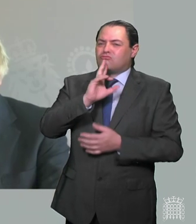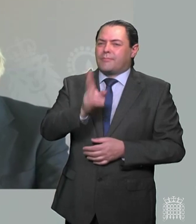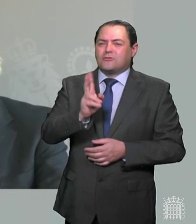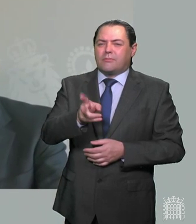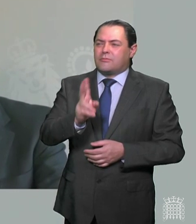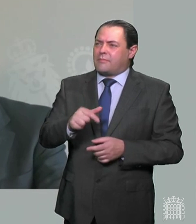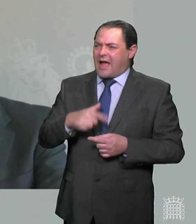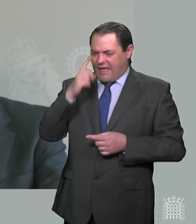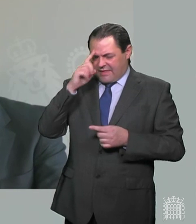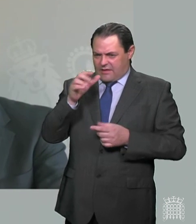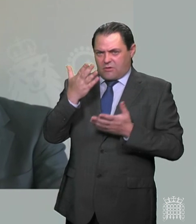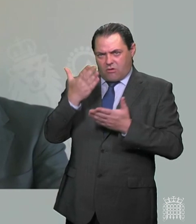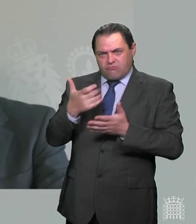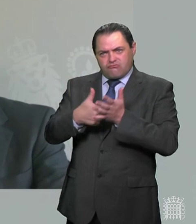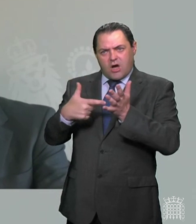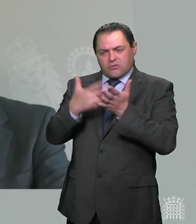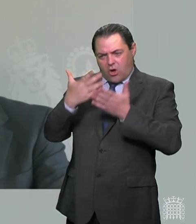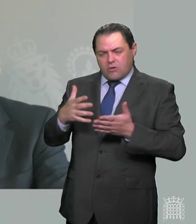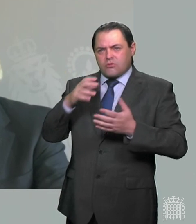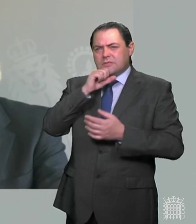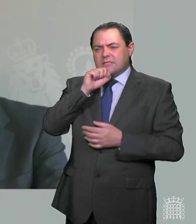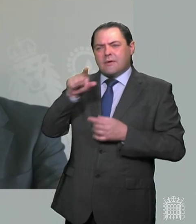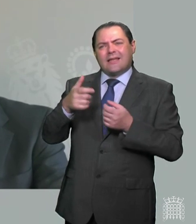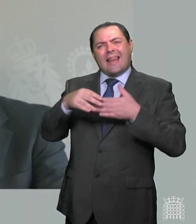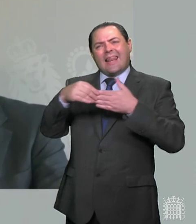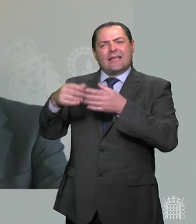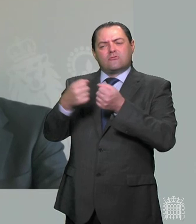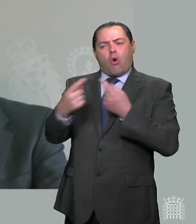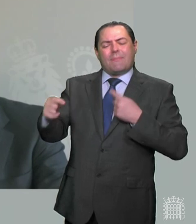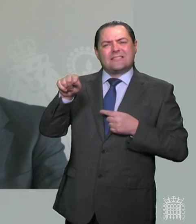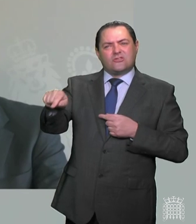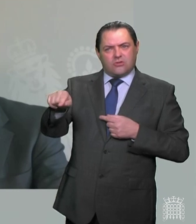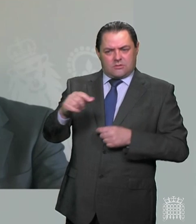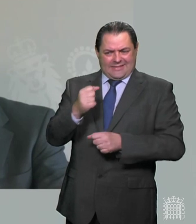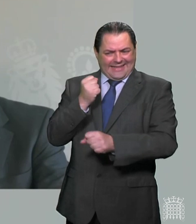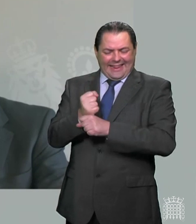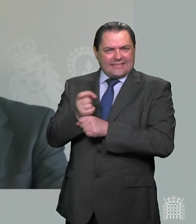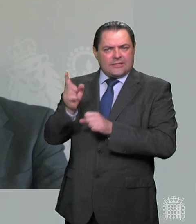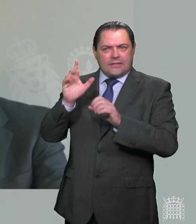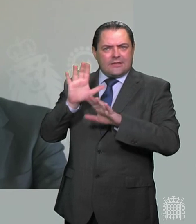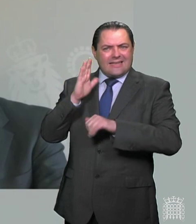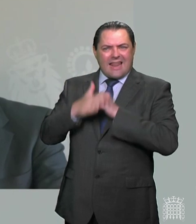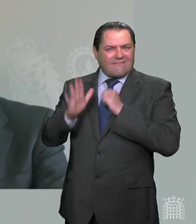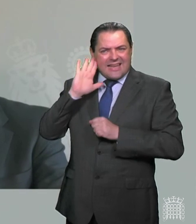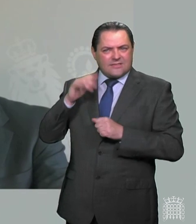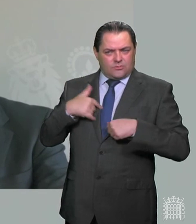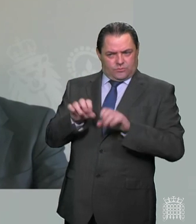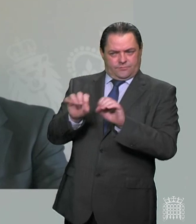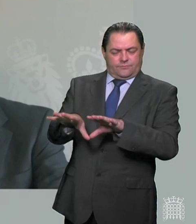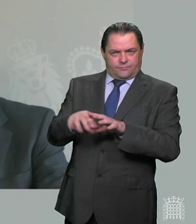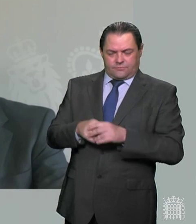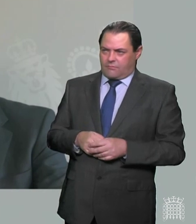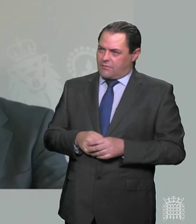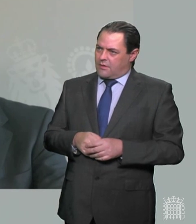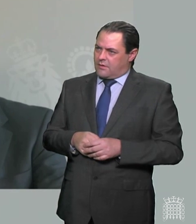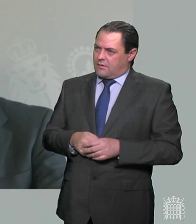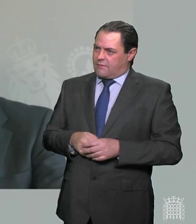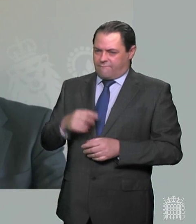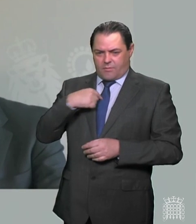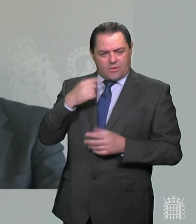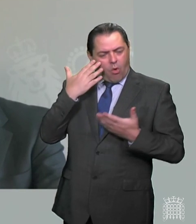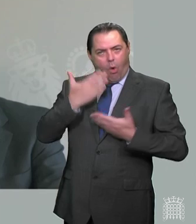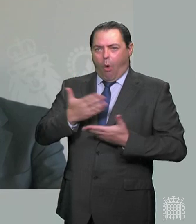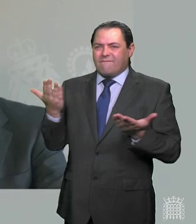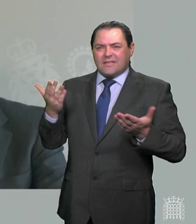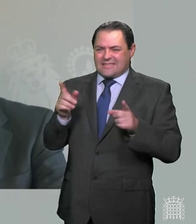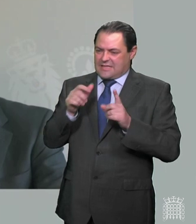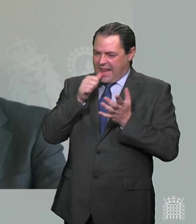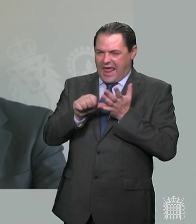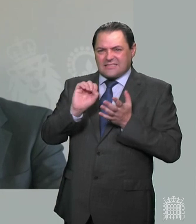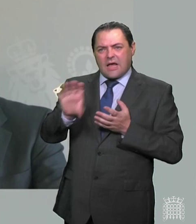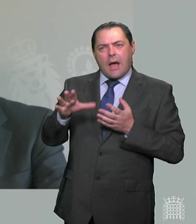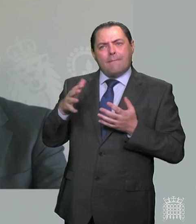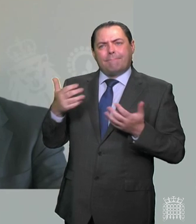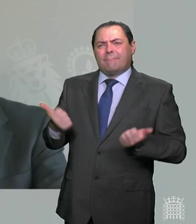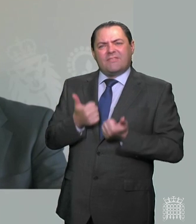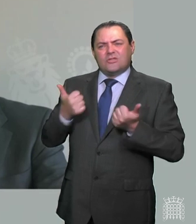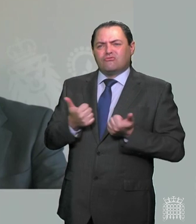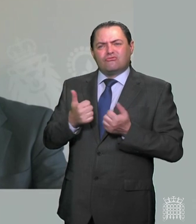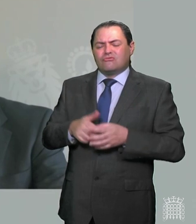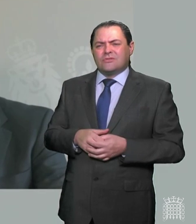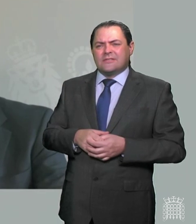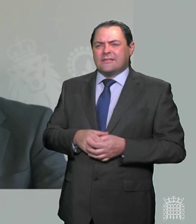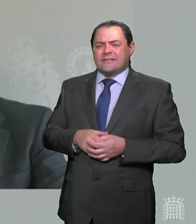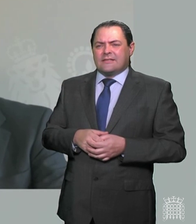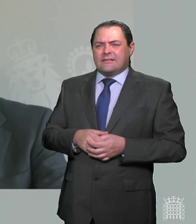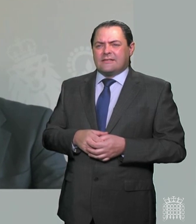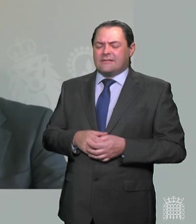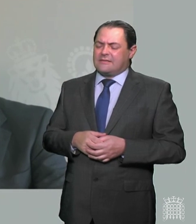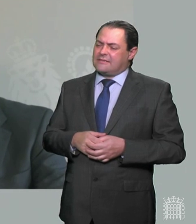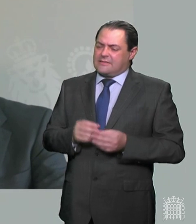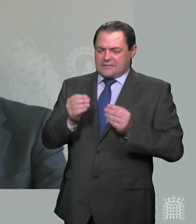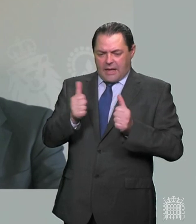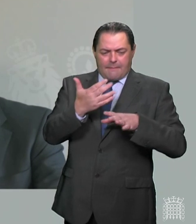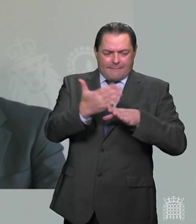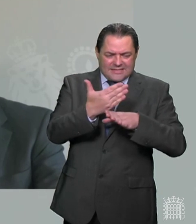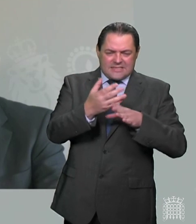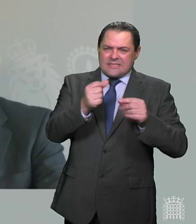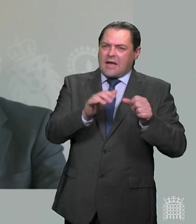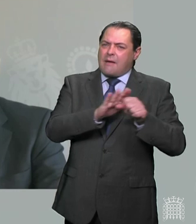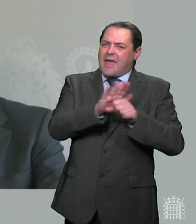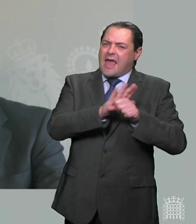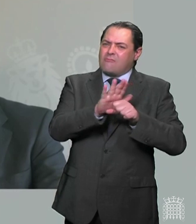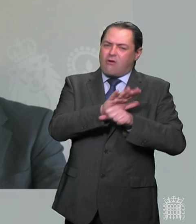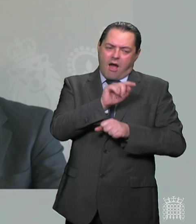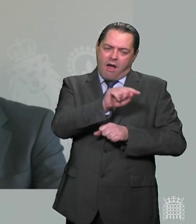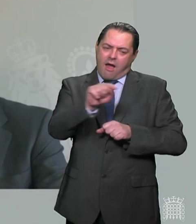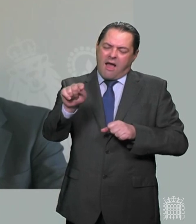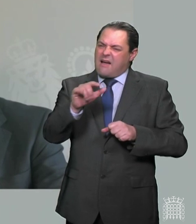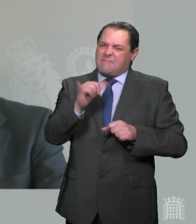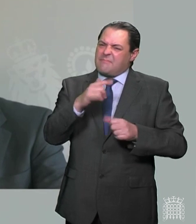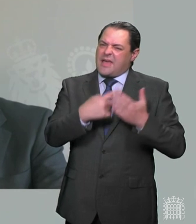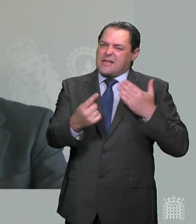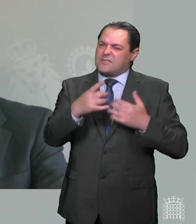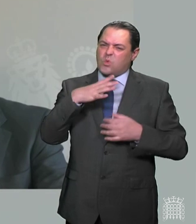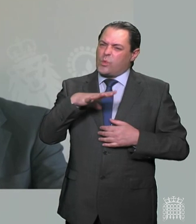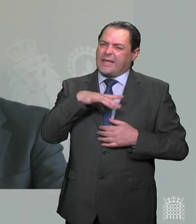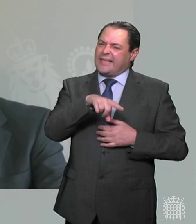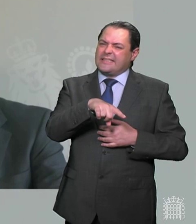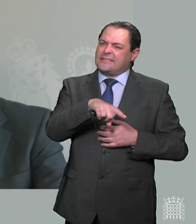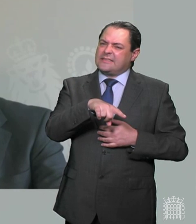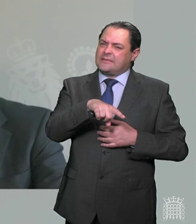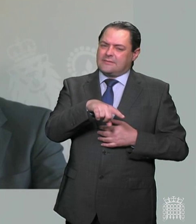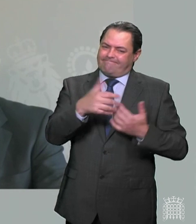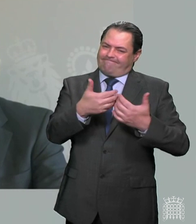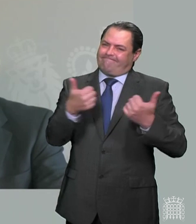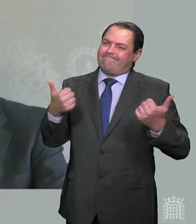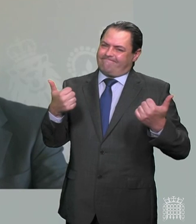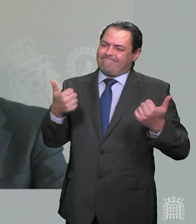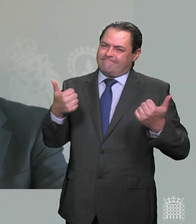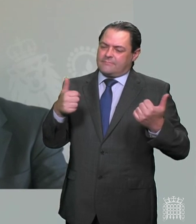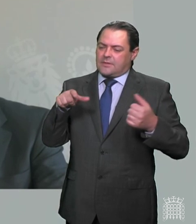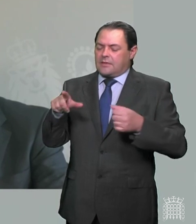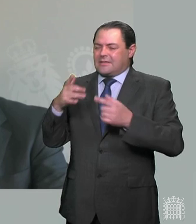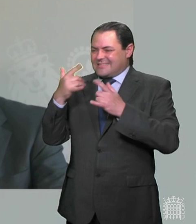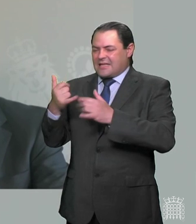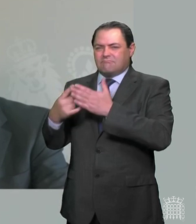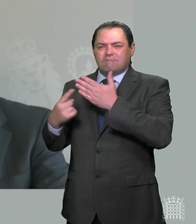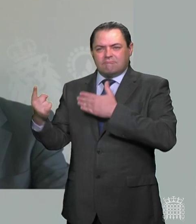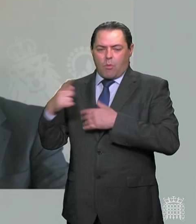I think that the right honourable and learned Gentleman the Leader of the Opposition is guilty of failing to listen to what I said just now, and it is perfectly obvious that, as I said to him in a letter earlier on, there are some businesses and some parts of our economy that of course need exemptions from the isolation